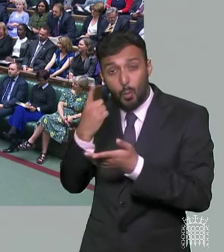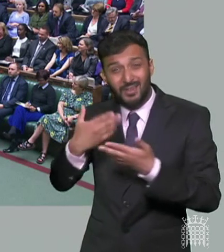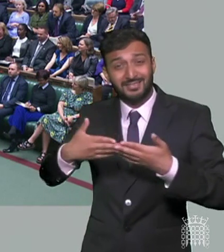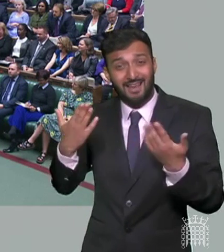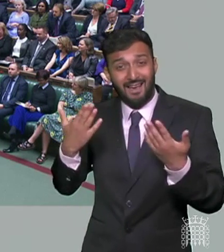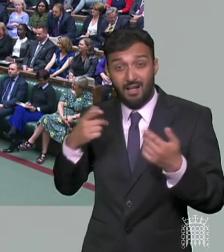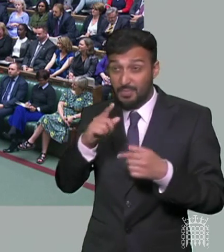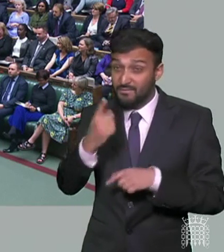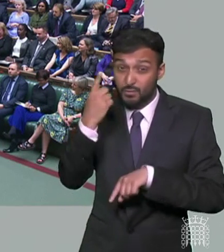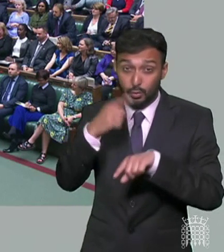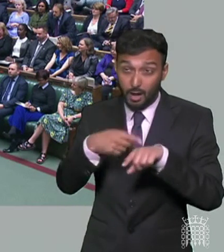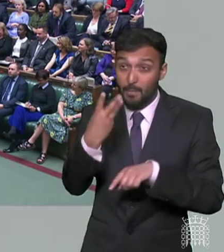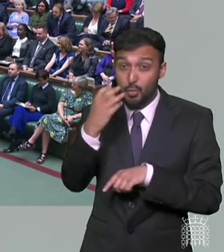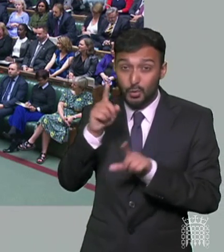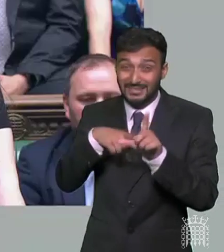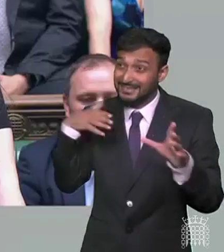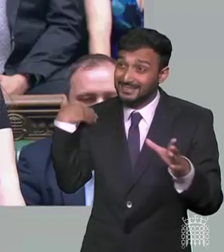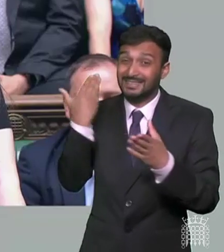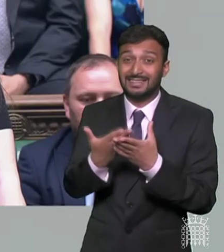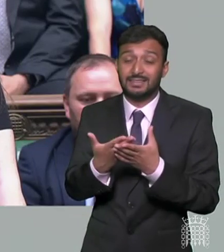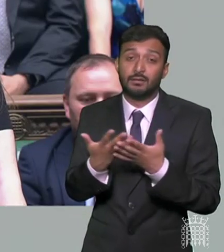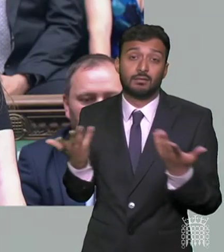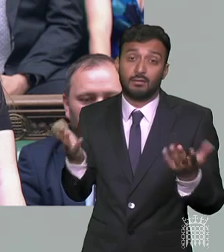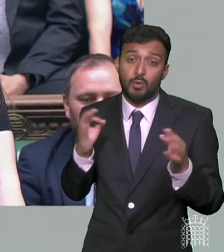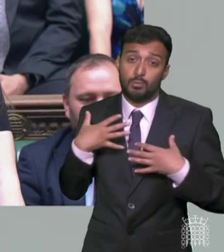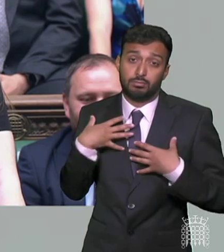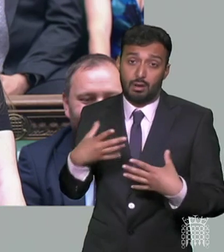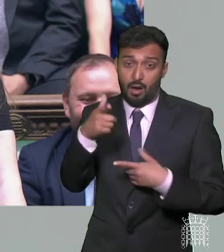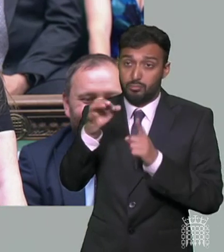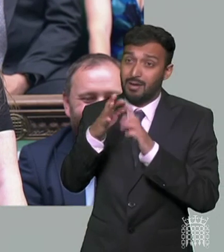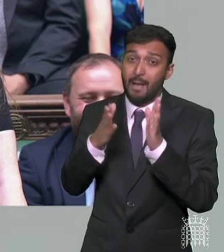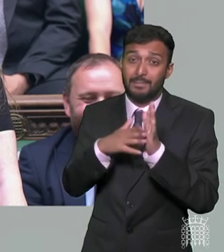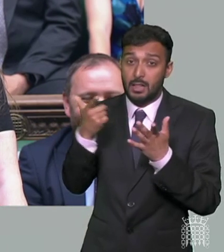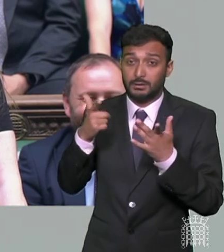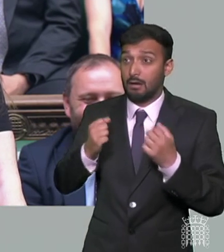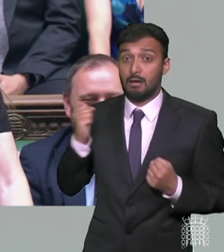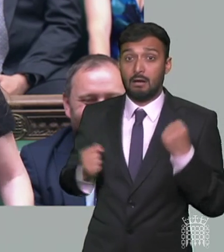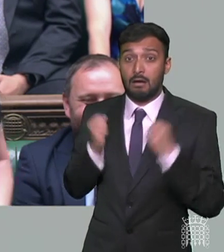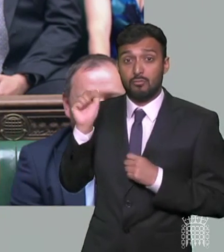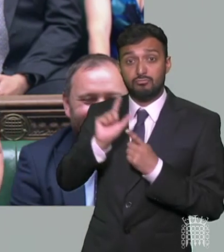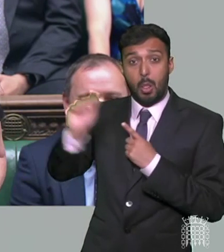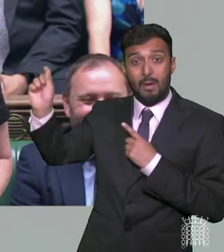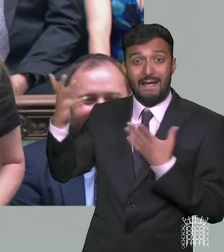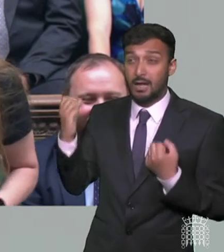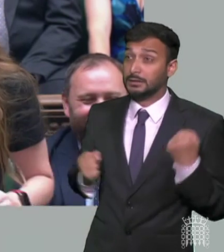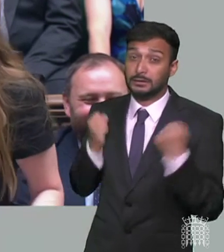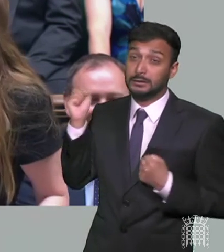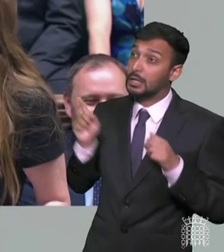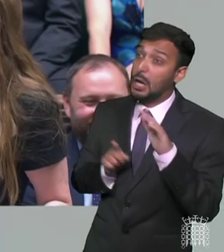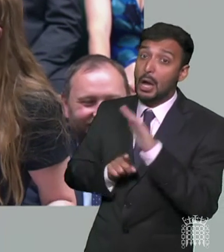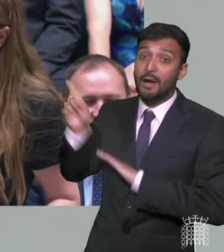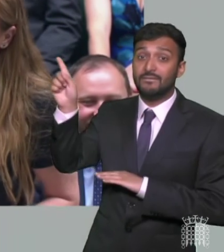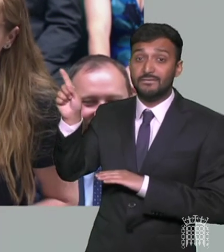It is no wonder that the Prime Minister has fled the country and left the Deputy Prime Minister to carry the can.